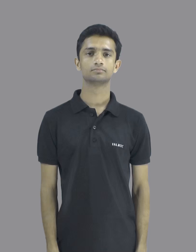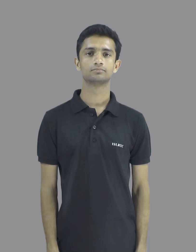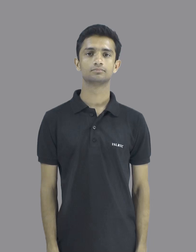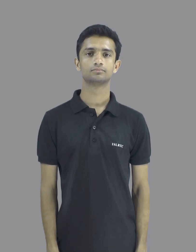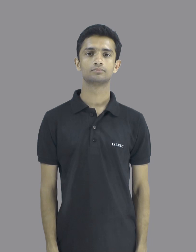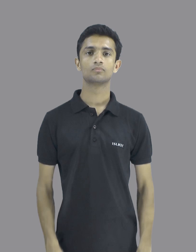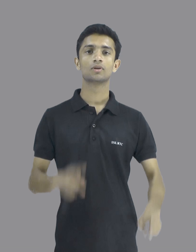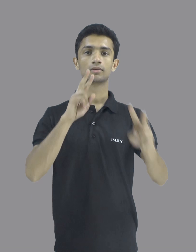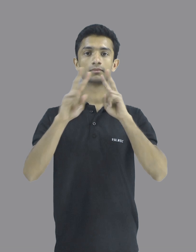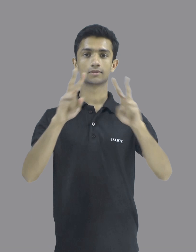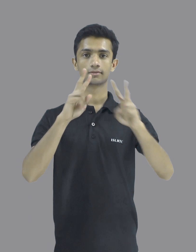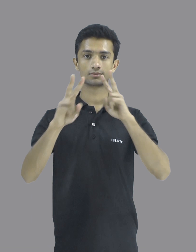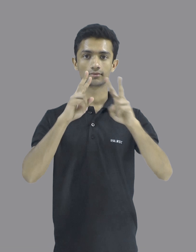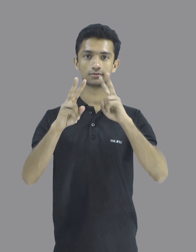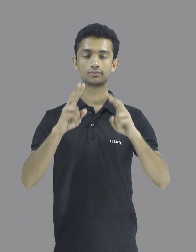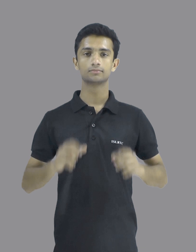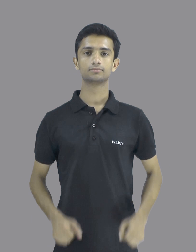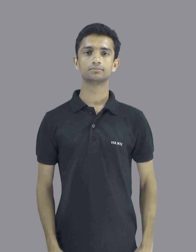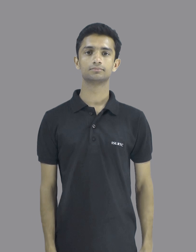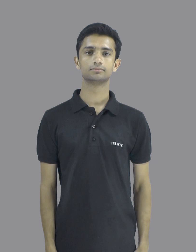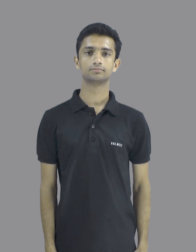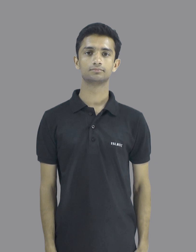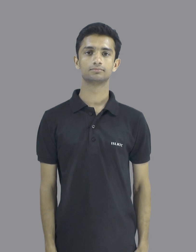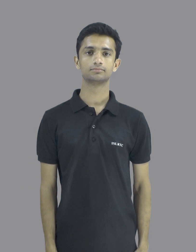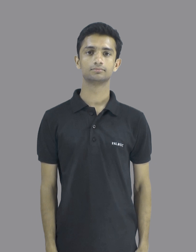Talk Chat